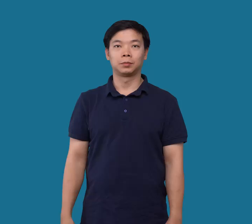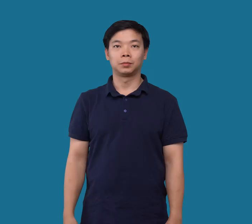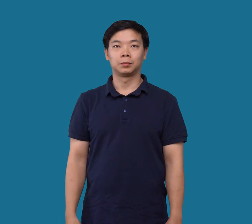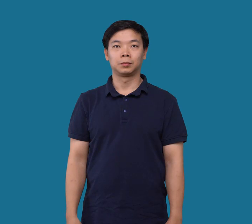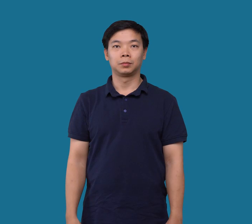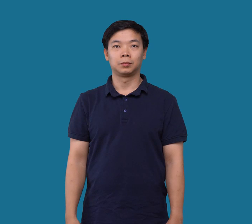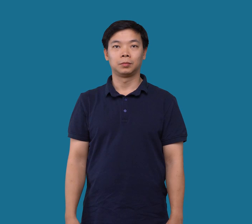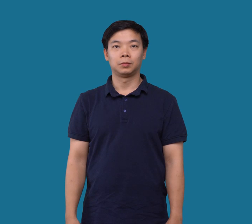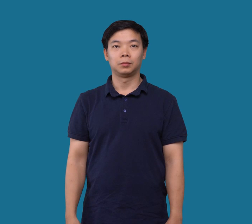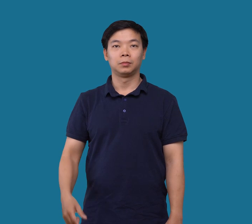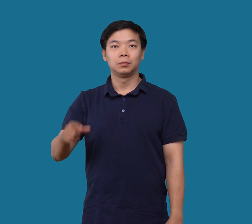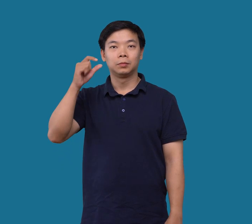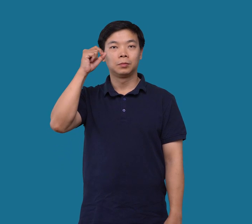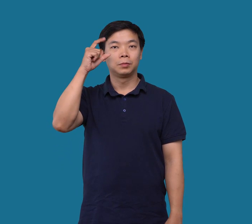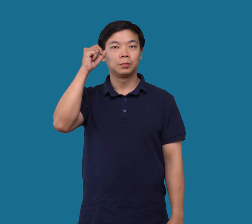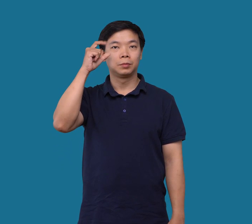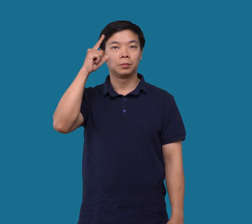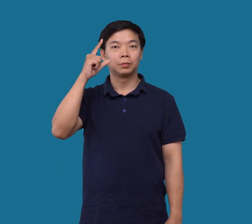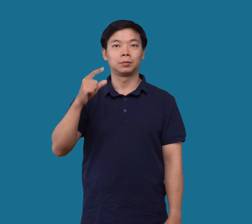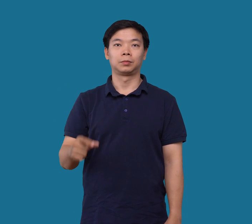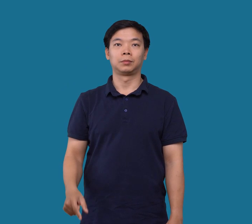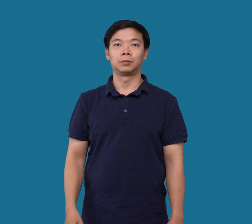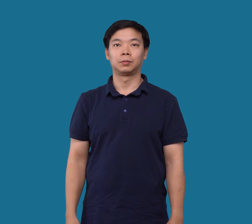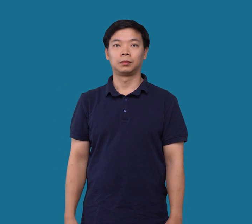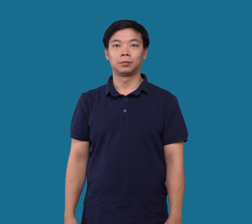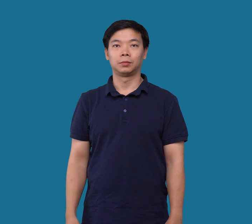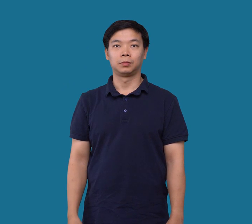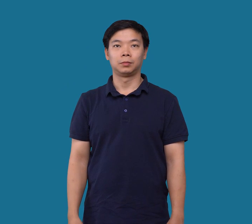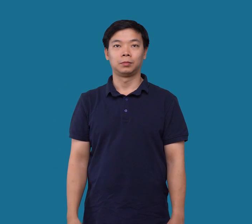màu nâu